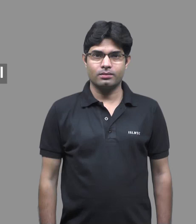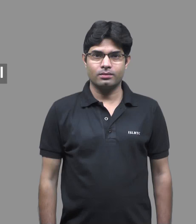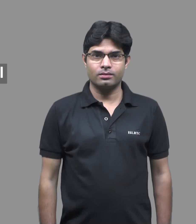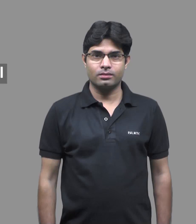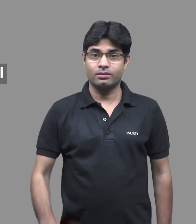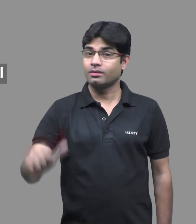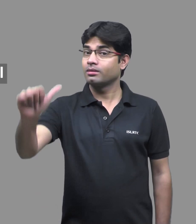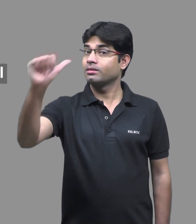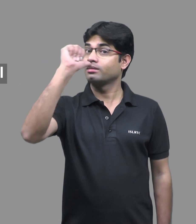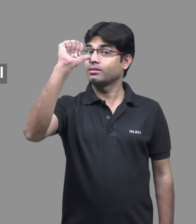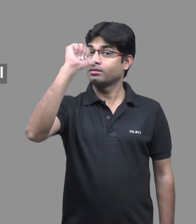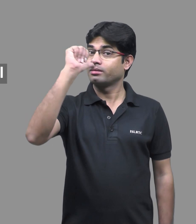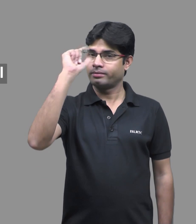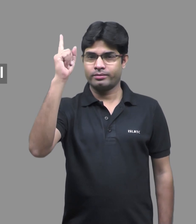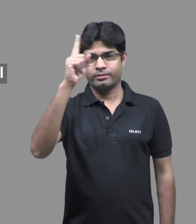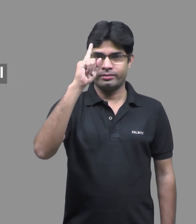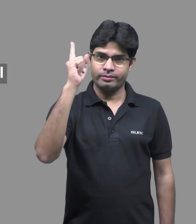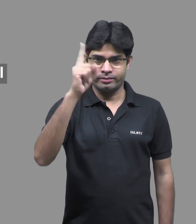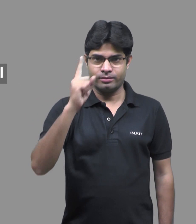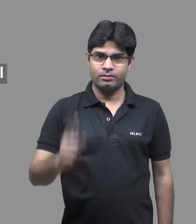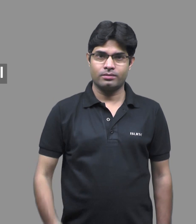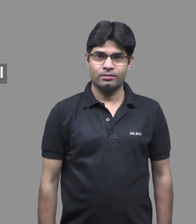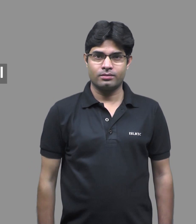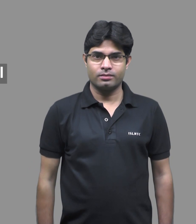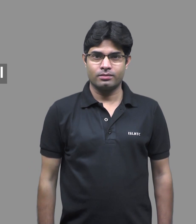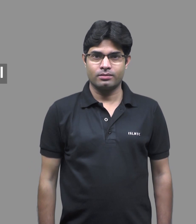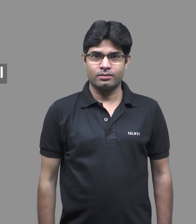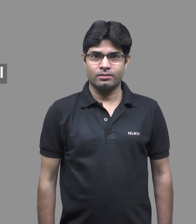Alcohol